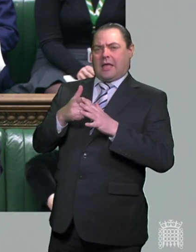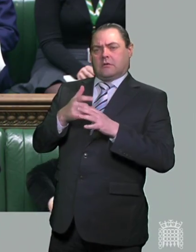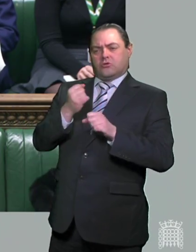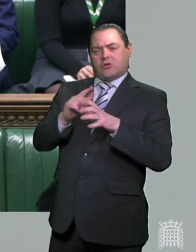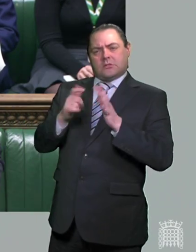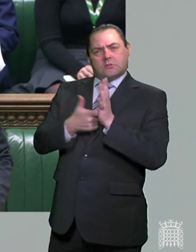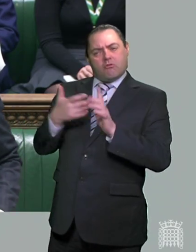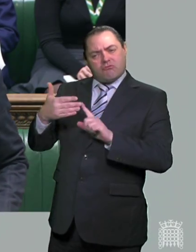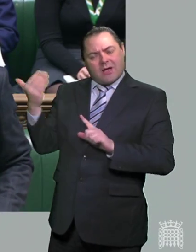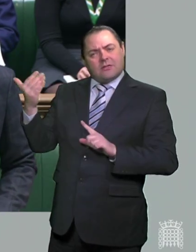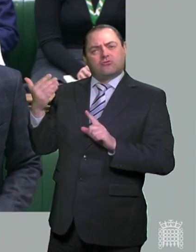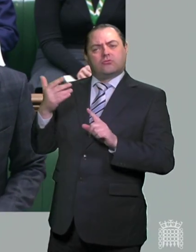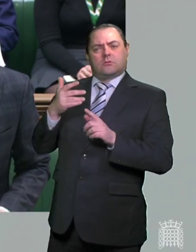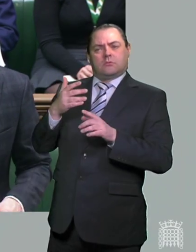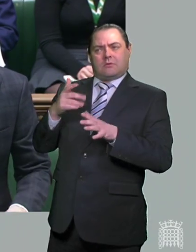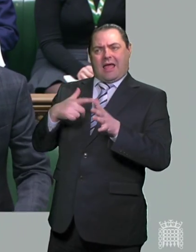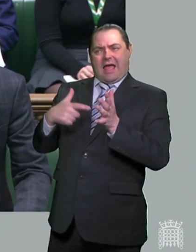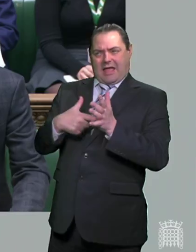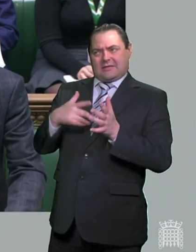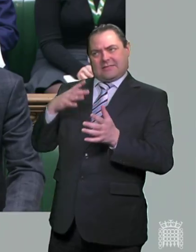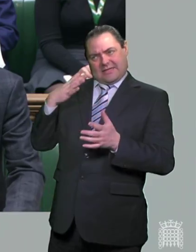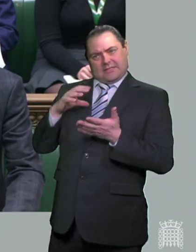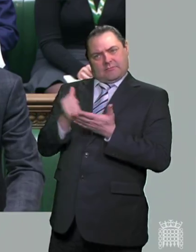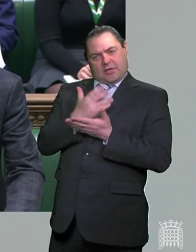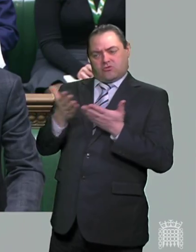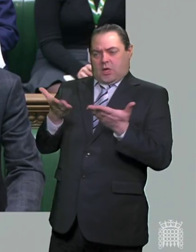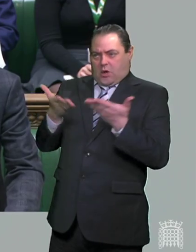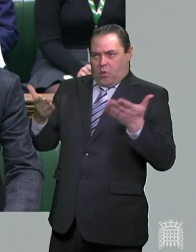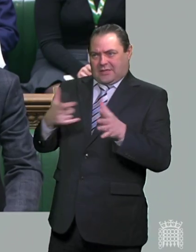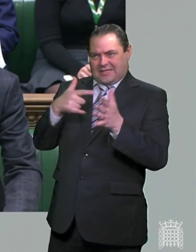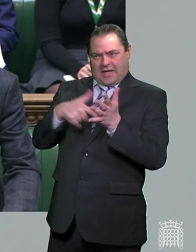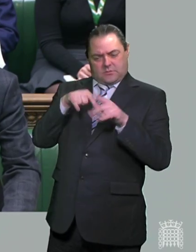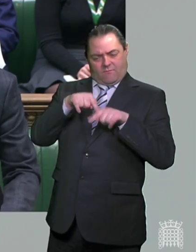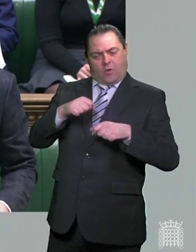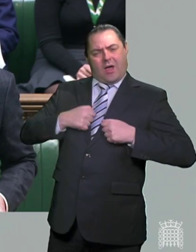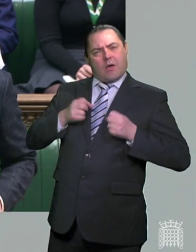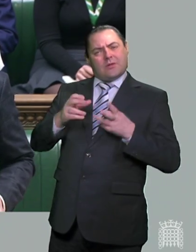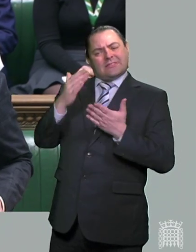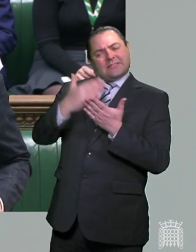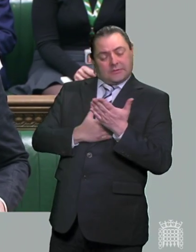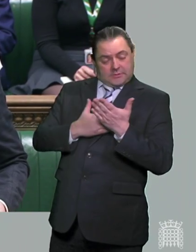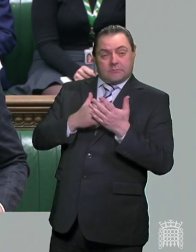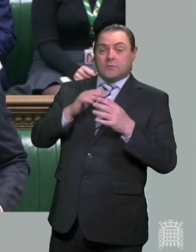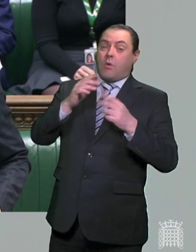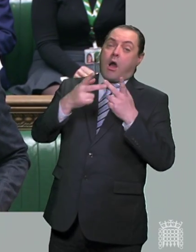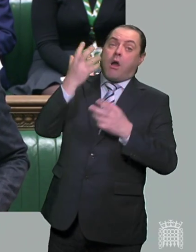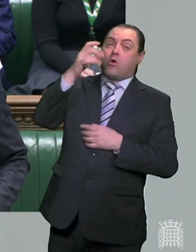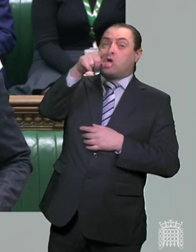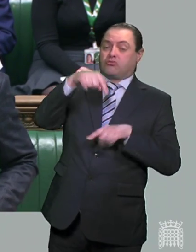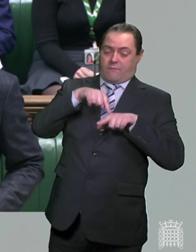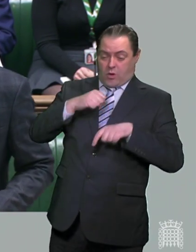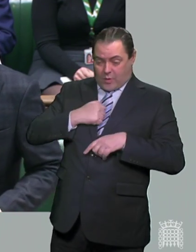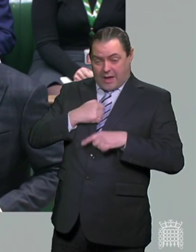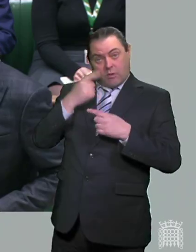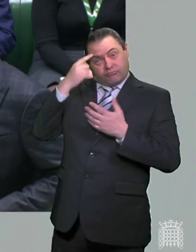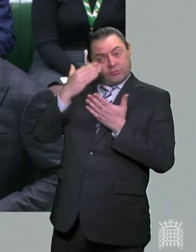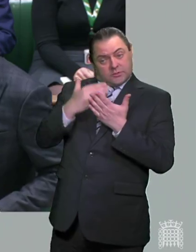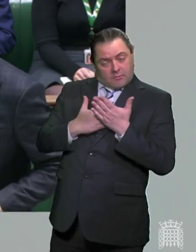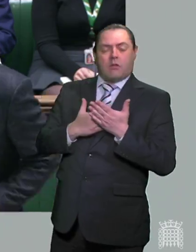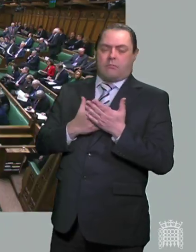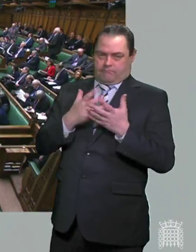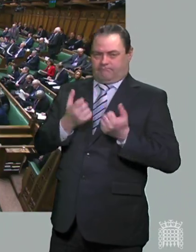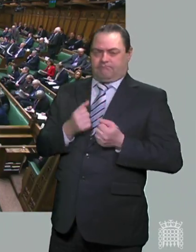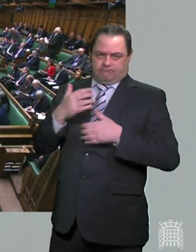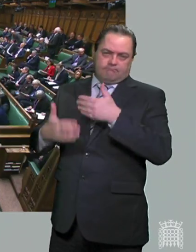It is important, for the effective functioning of the Equality Act, that the recognition of international GRCs is in line with the basic principles of the GRA.